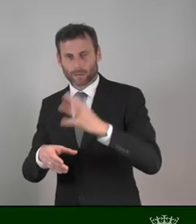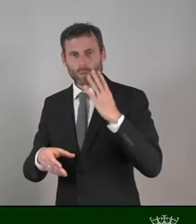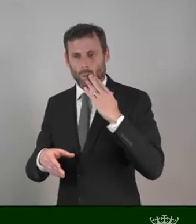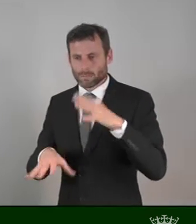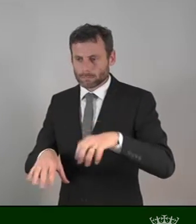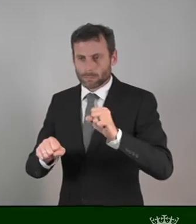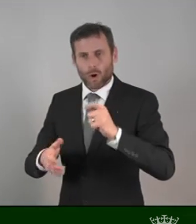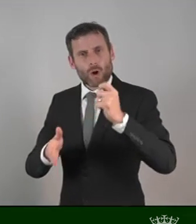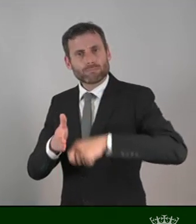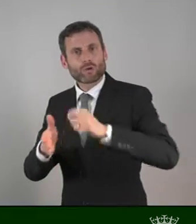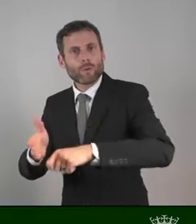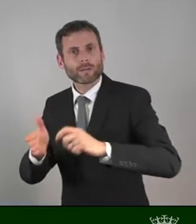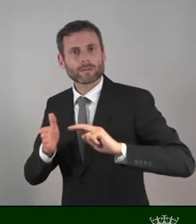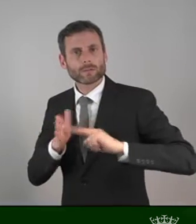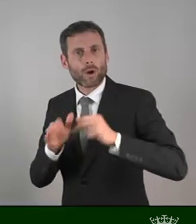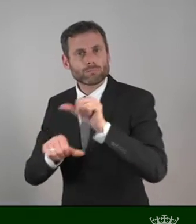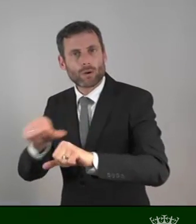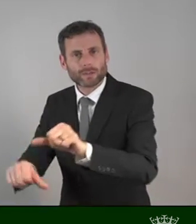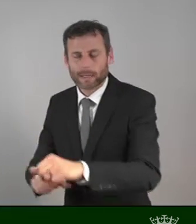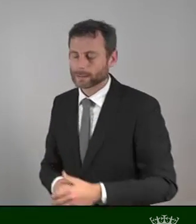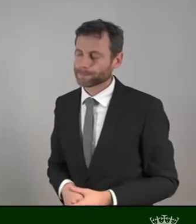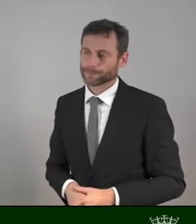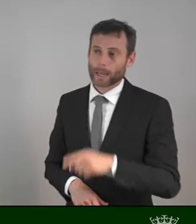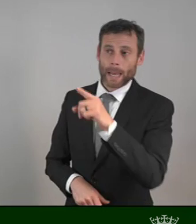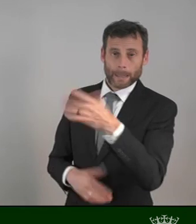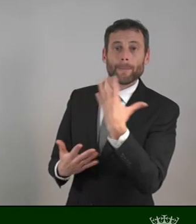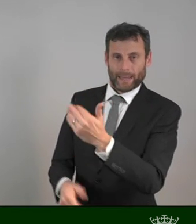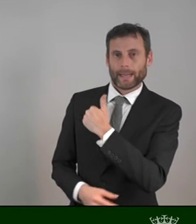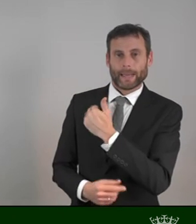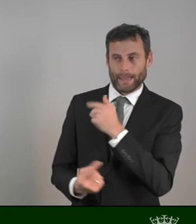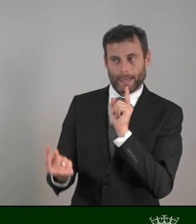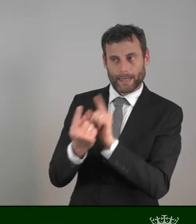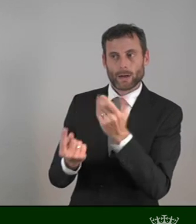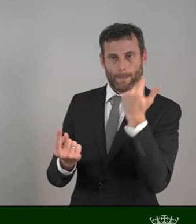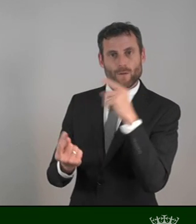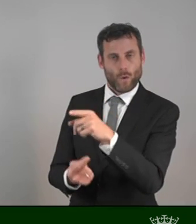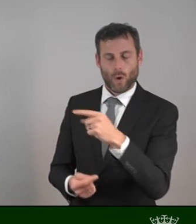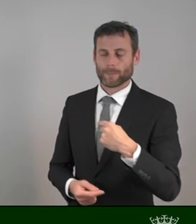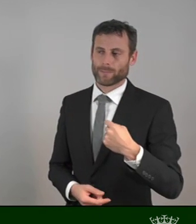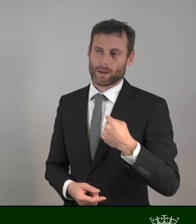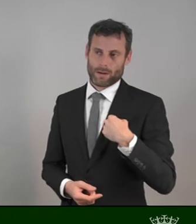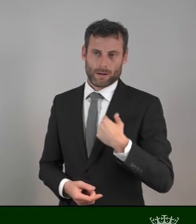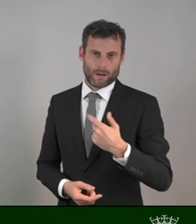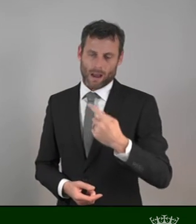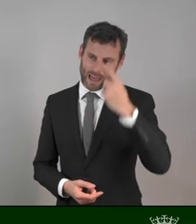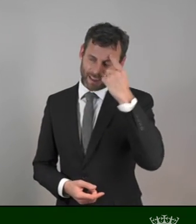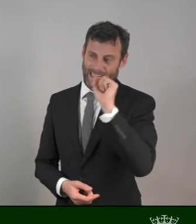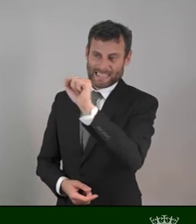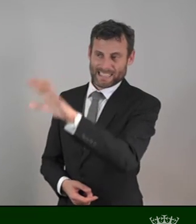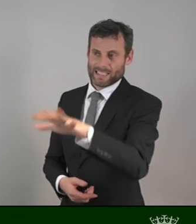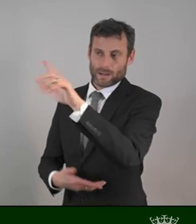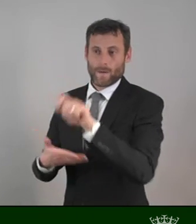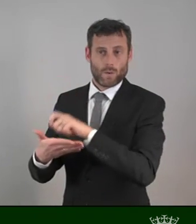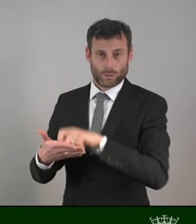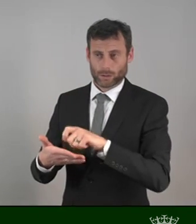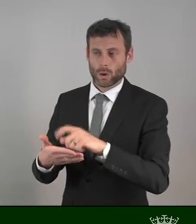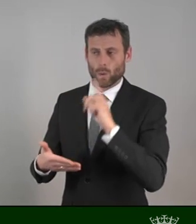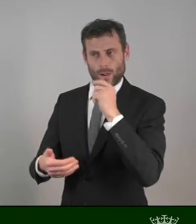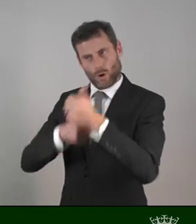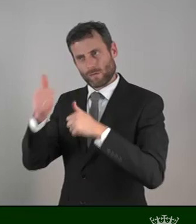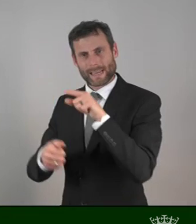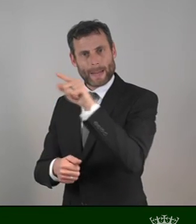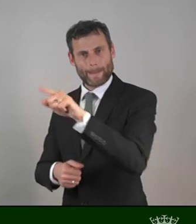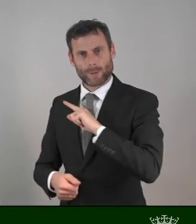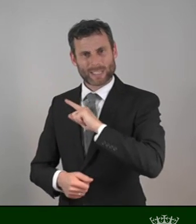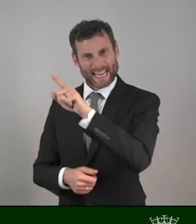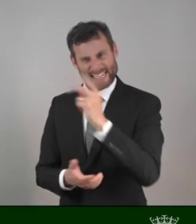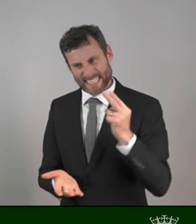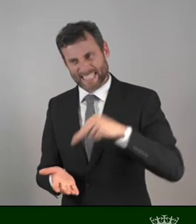My honourable Friend has personally raised the issue with me before, and I am sure that his constituents will congratulate him on sticking up for their interests in the way that he does.